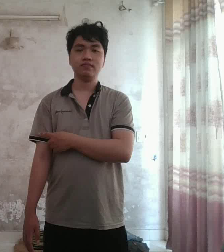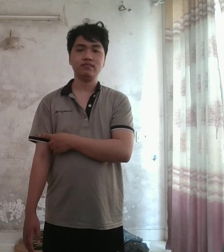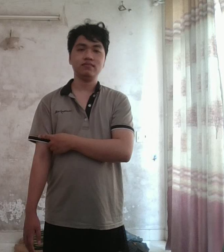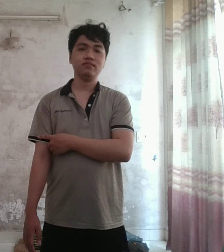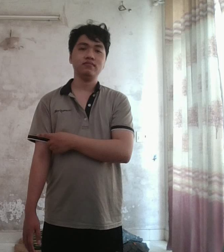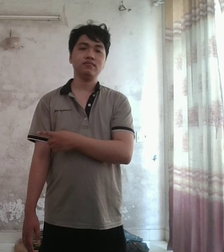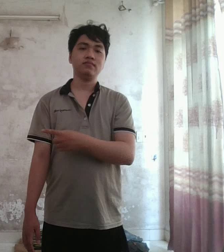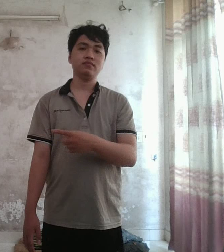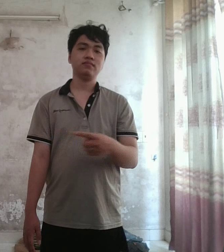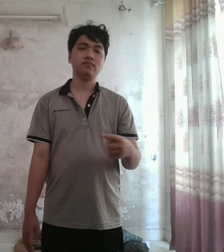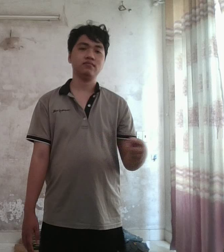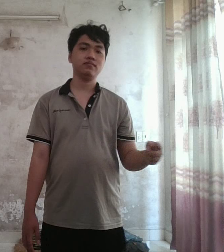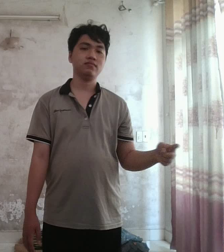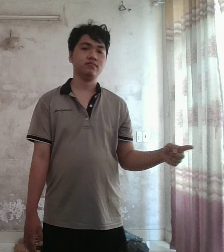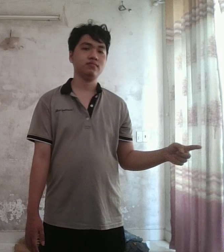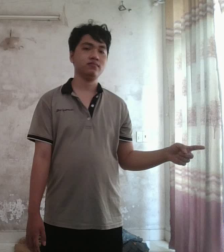cac ban